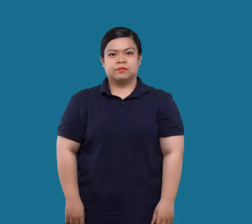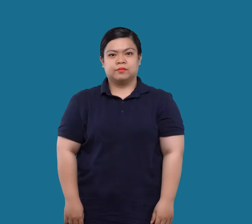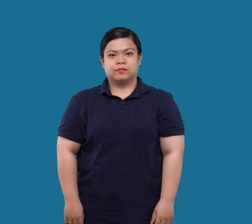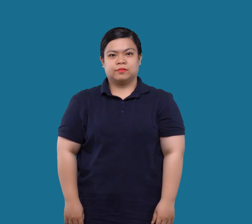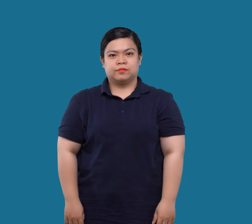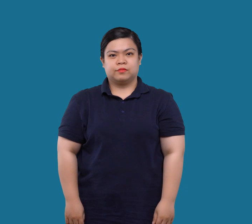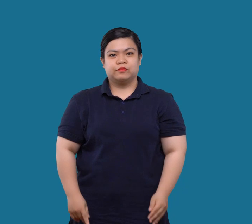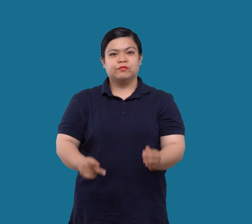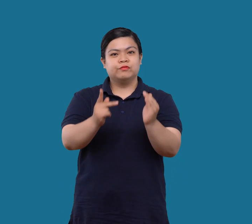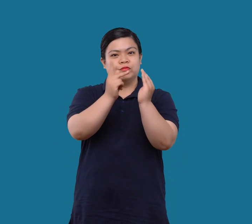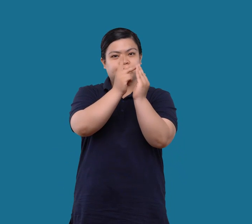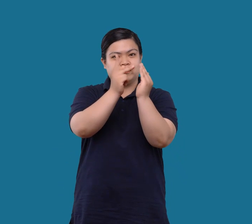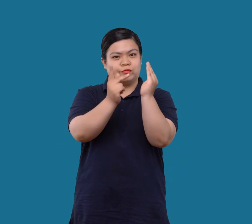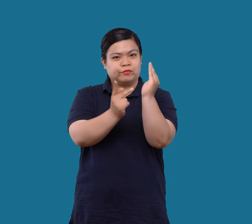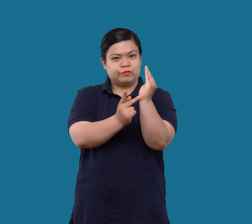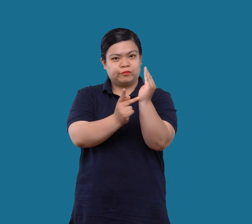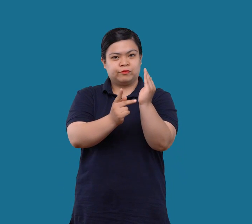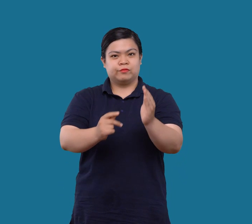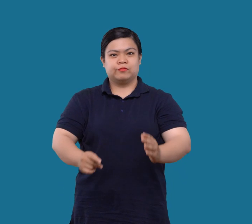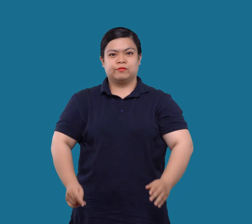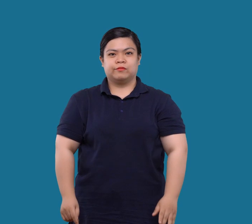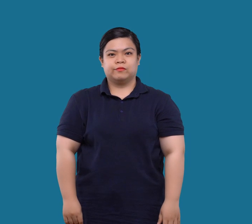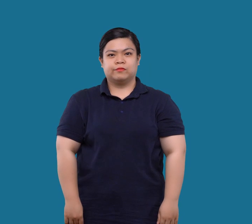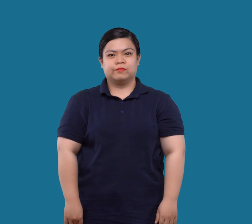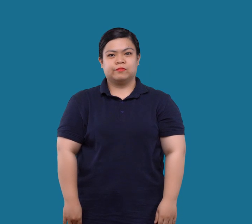quả khế